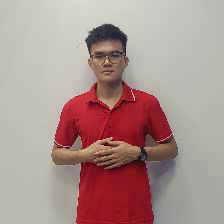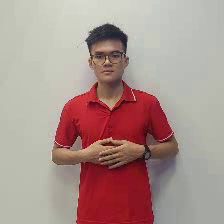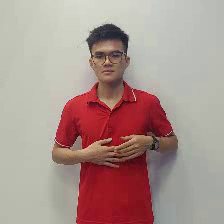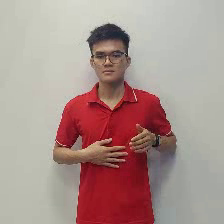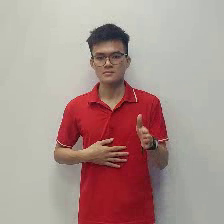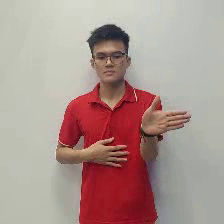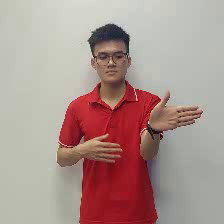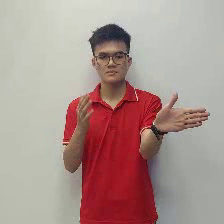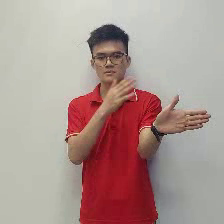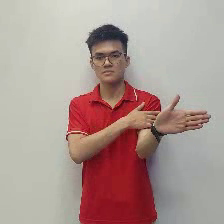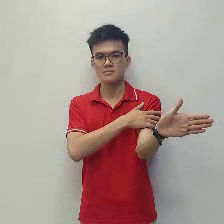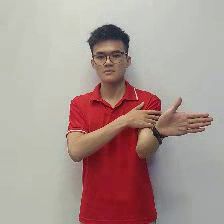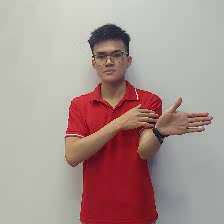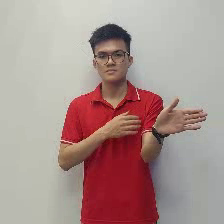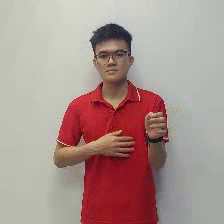Rẽ trái